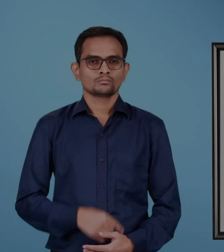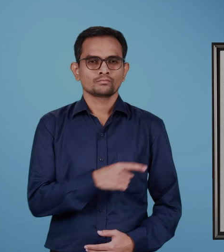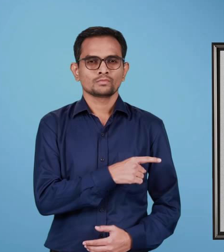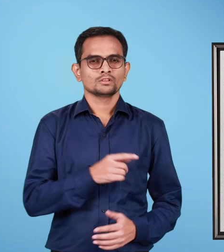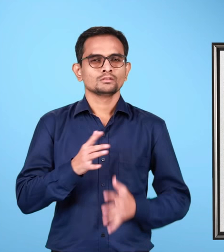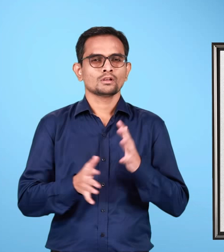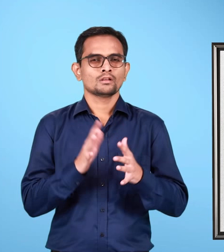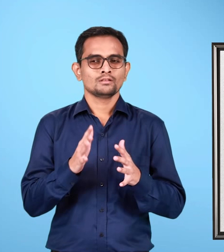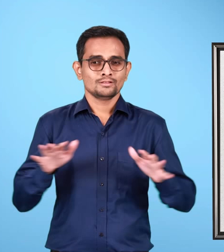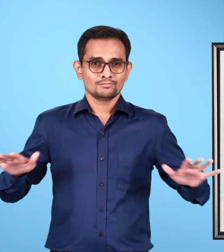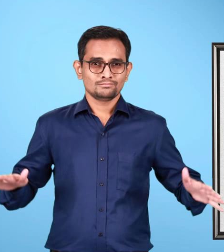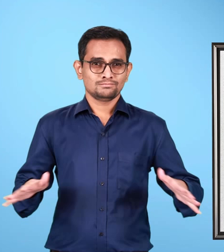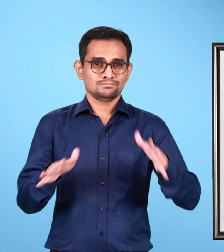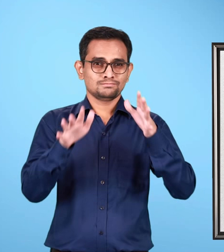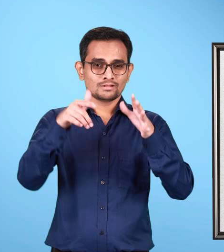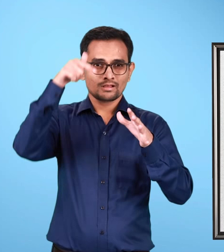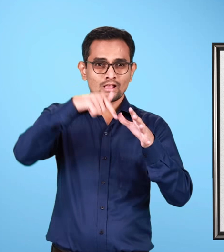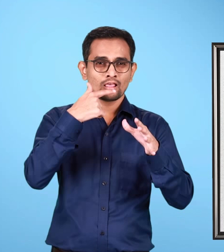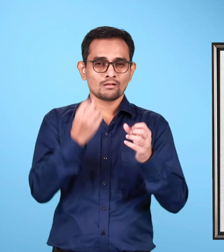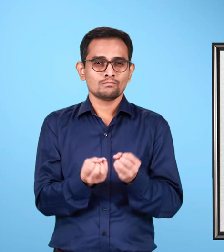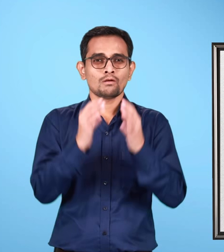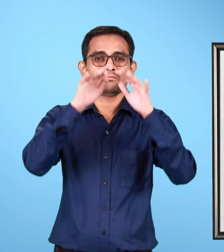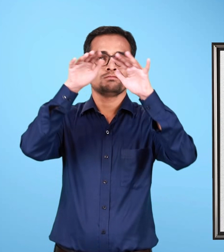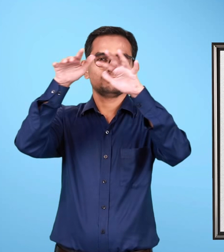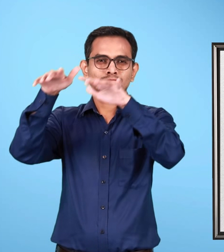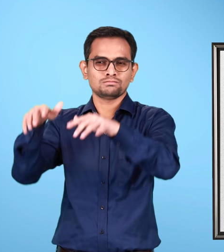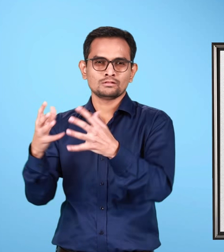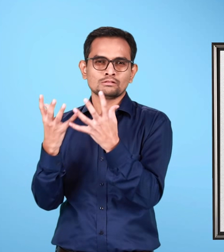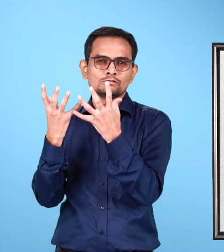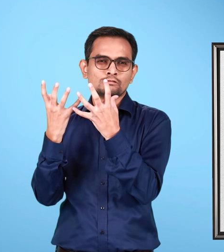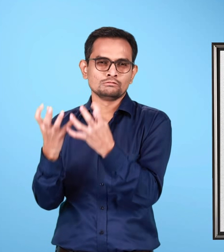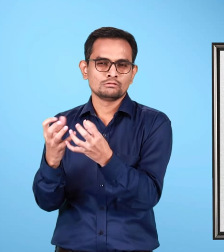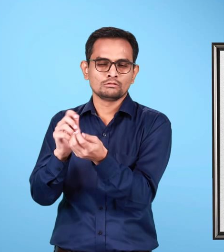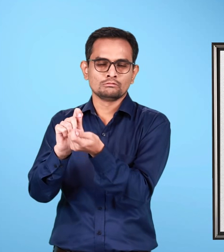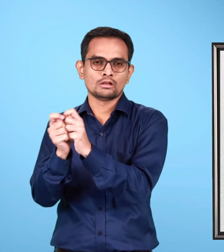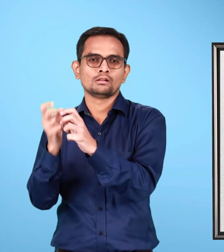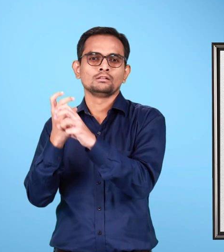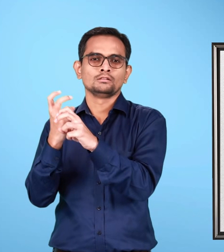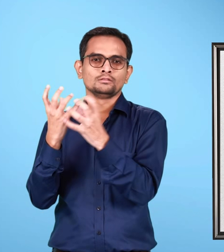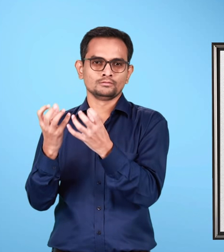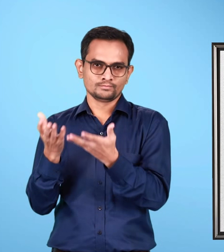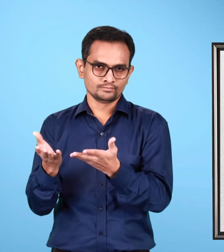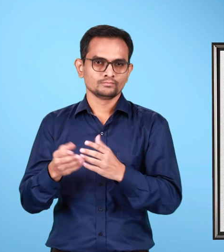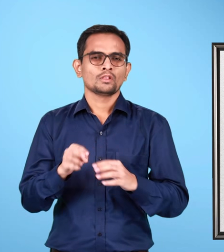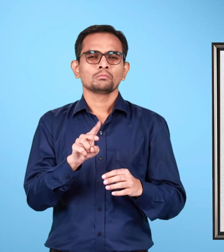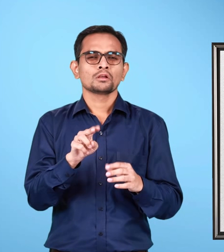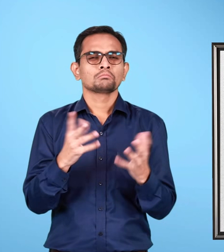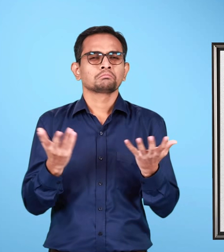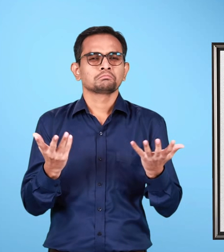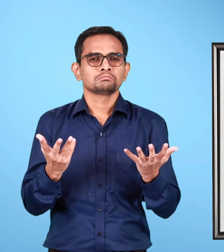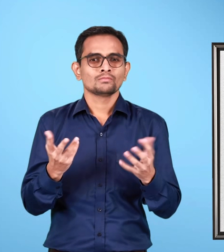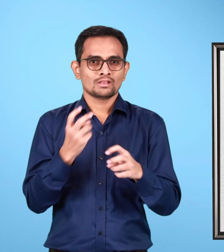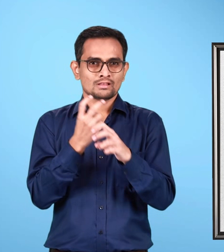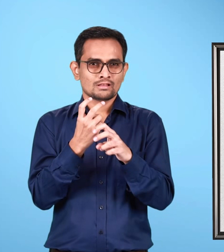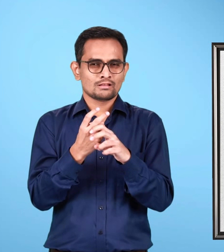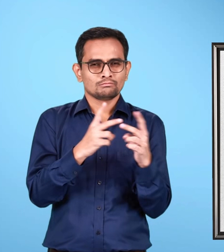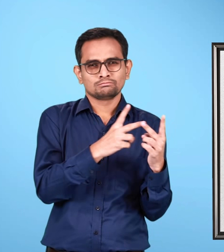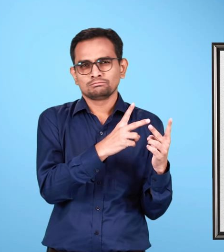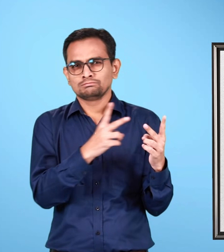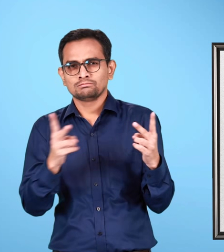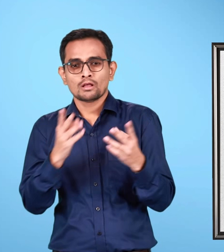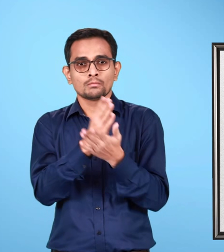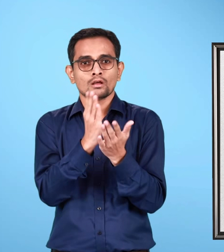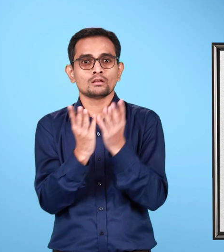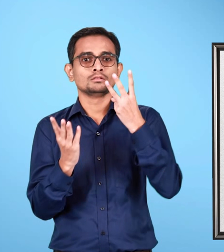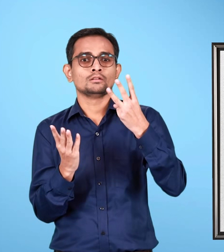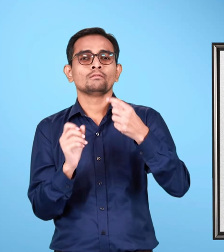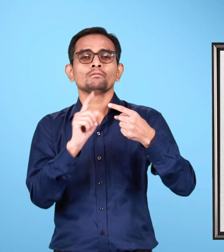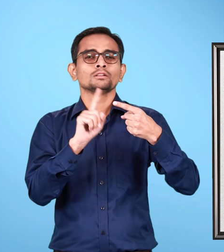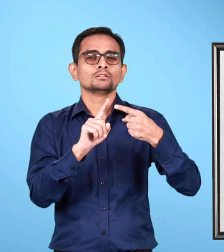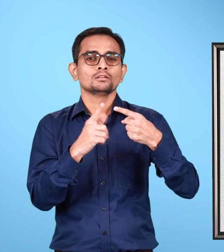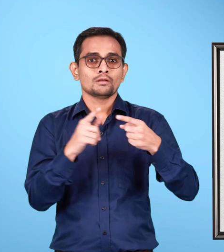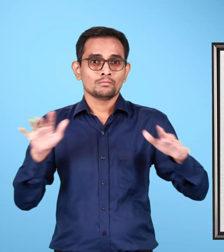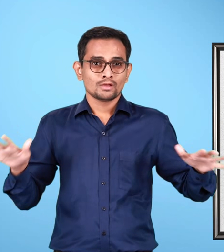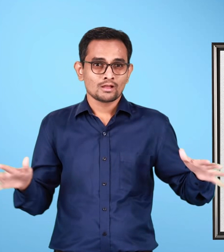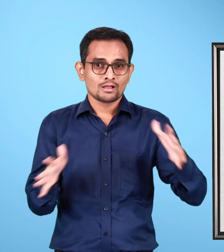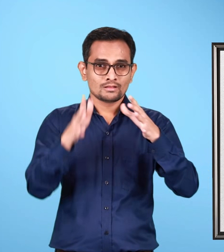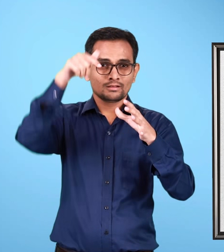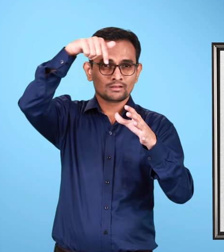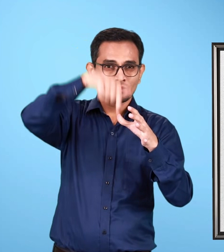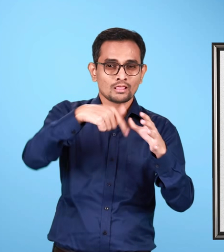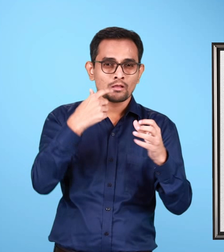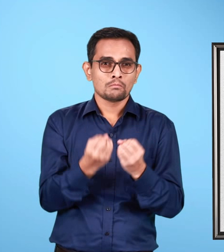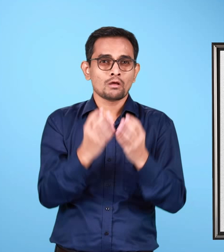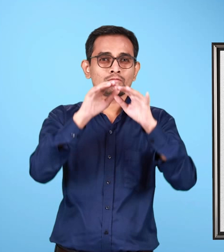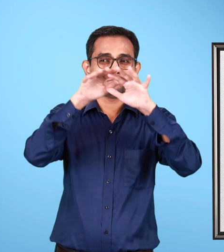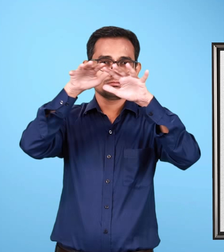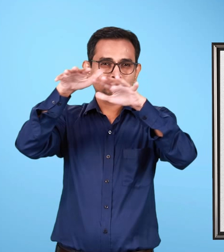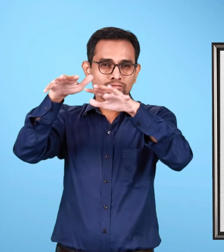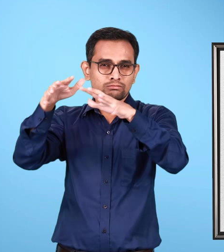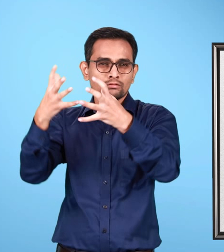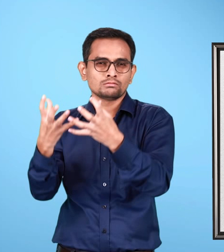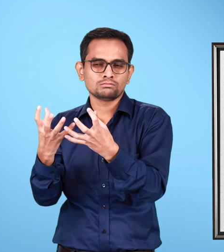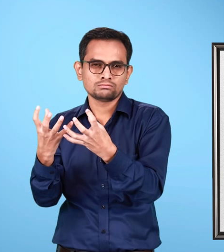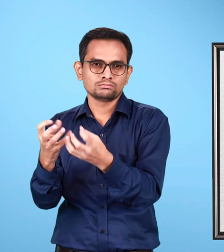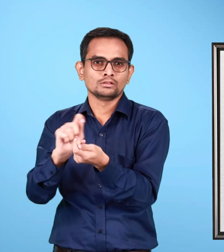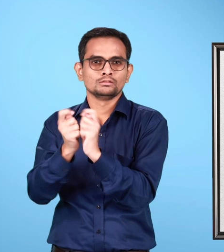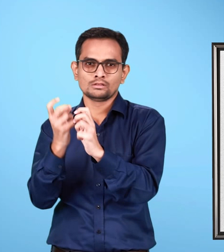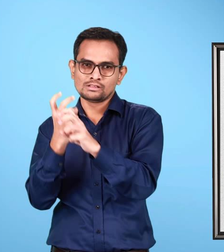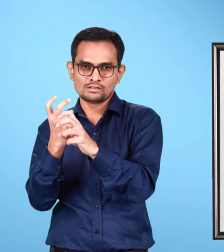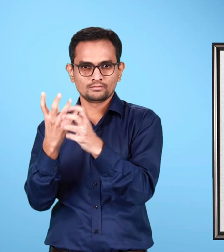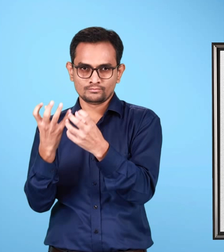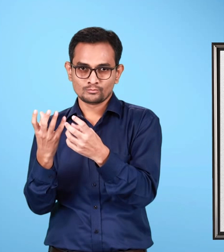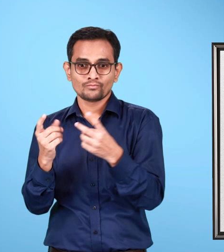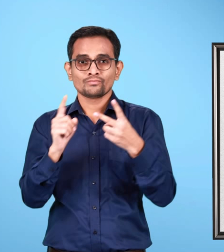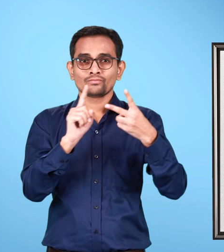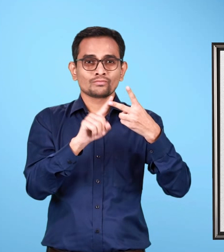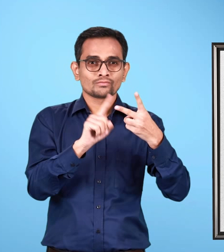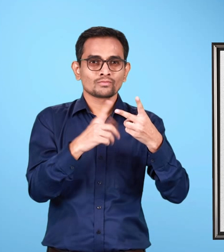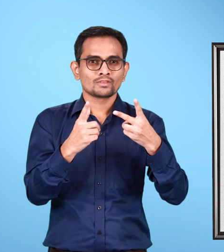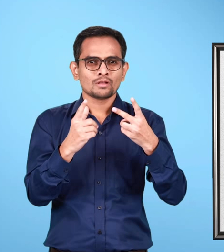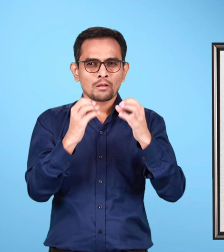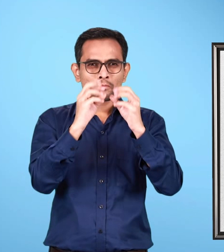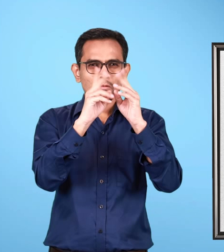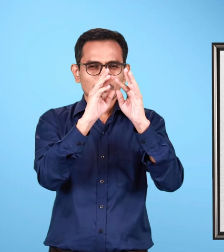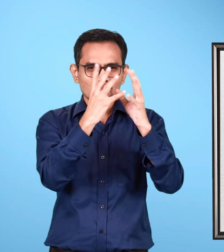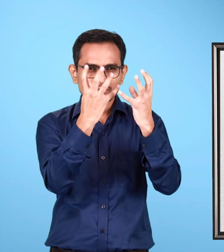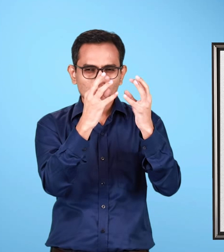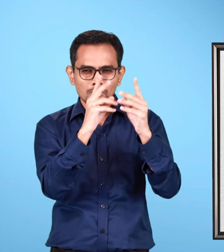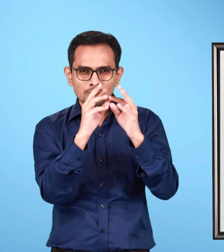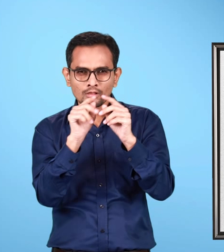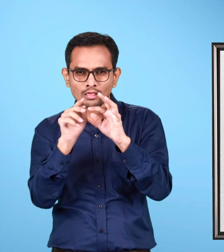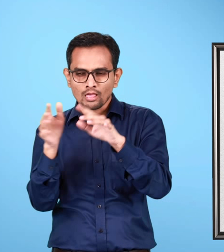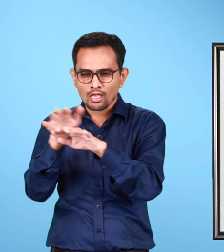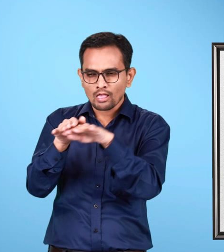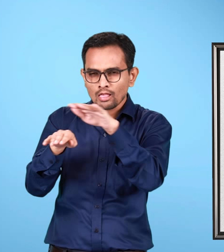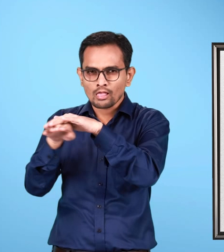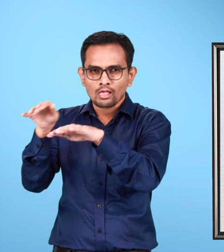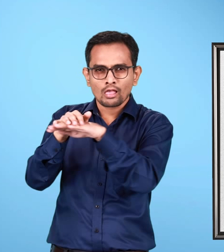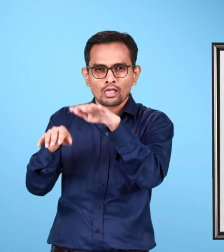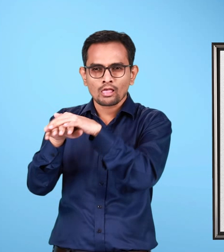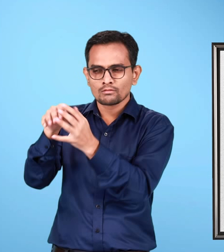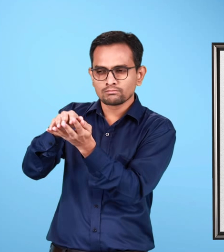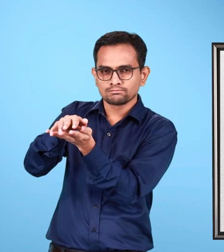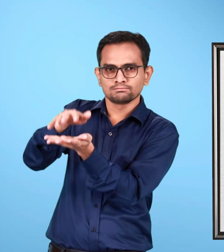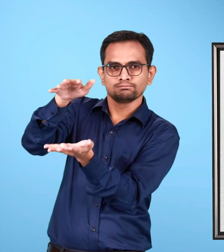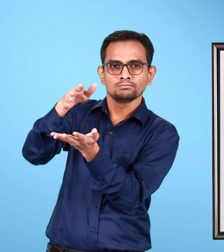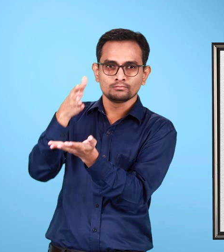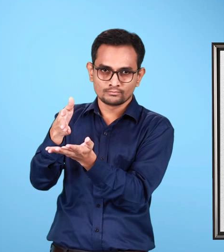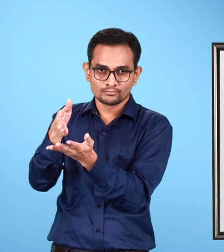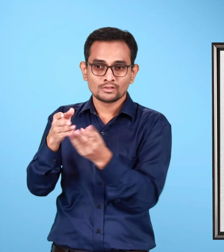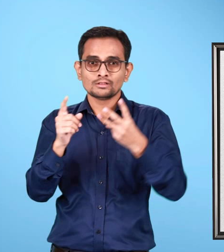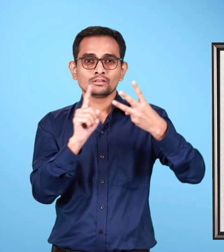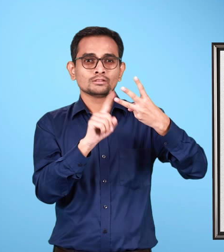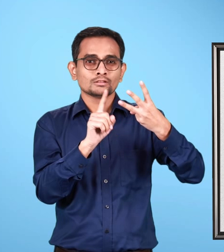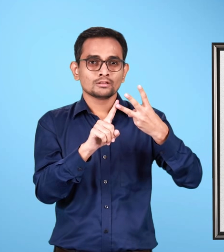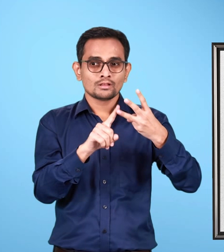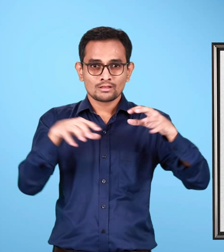Igneous Rocks The sign for igneous rocks is as shown. There are three major types of rocks: igneous rocks sedimentary rocks